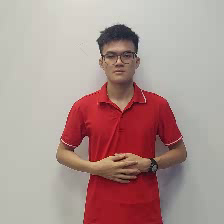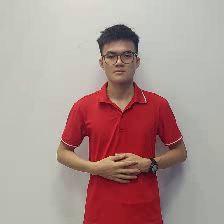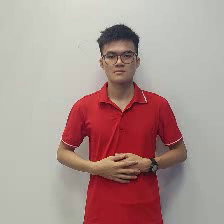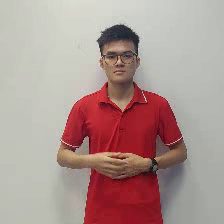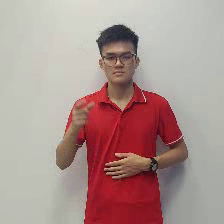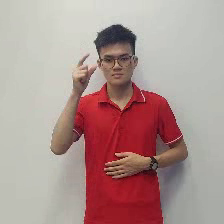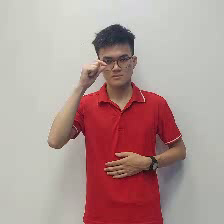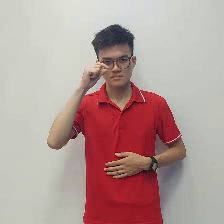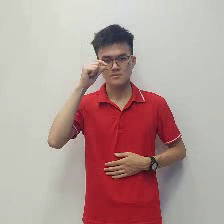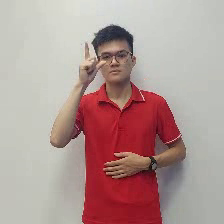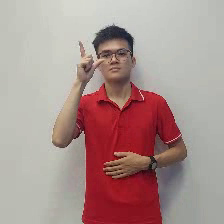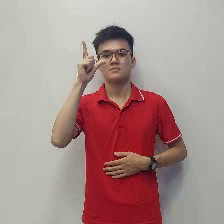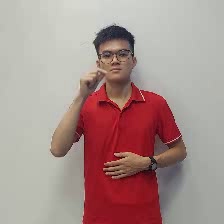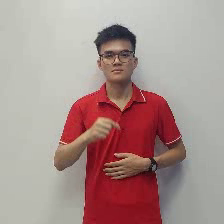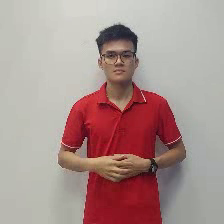Thức dậy